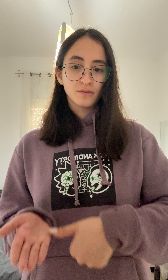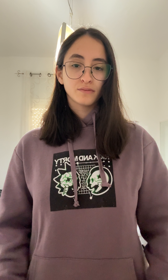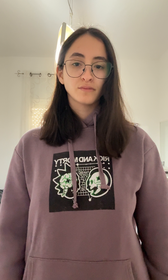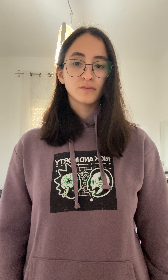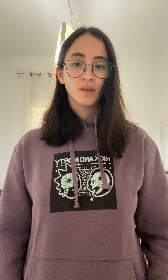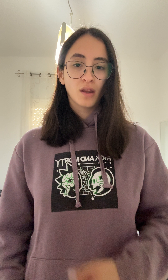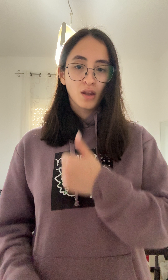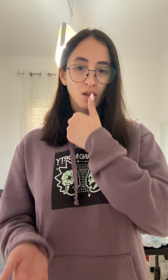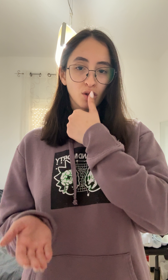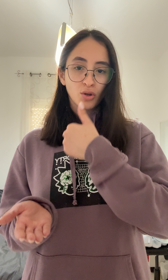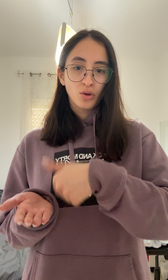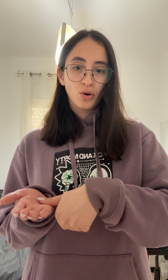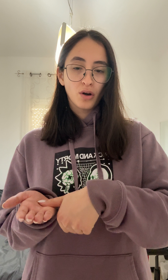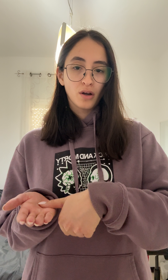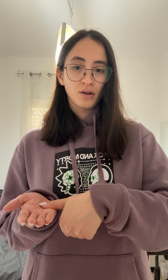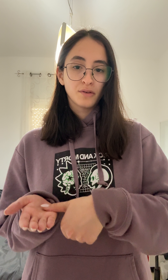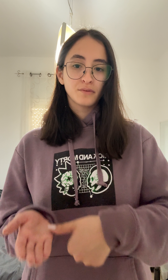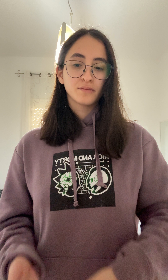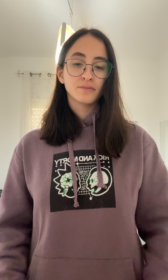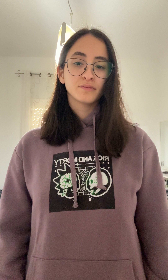דואר